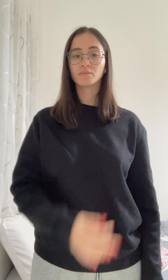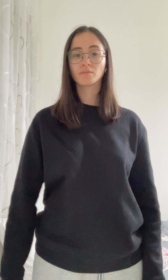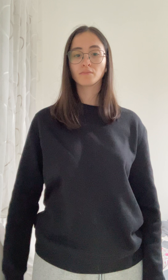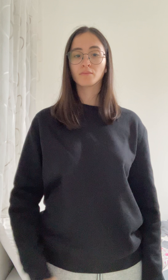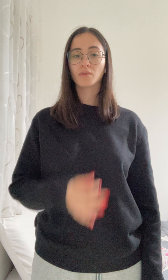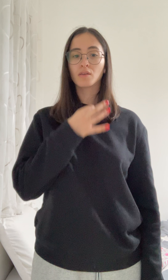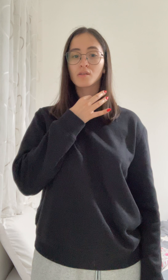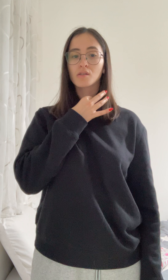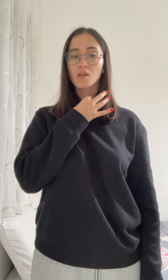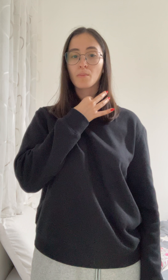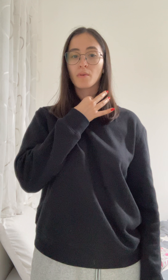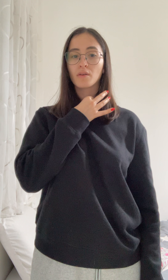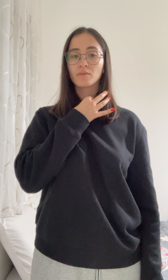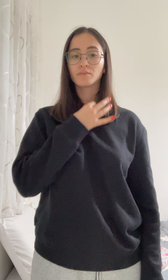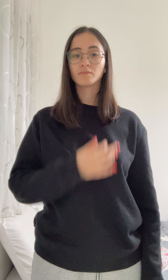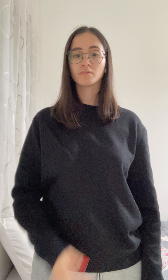צמא